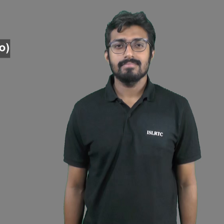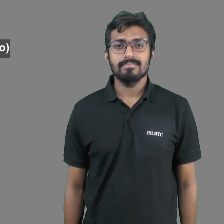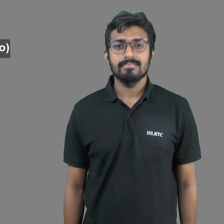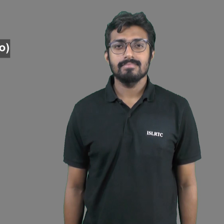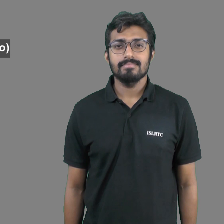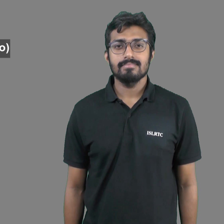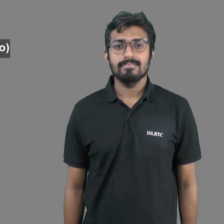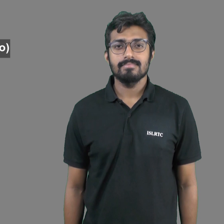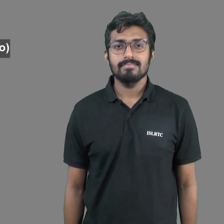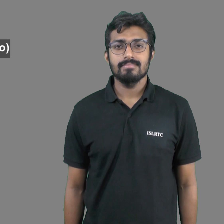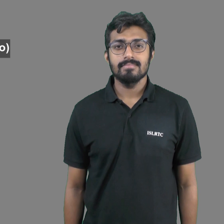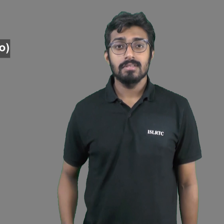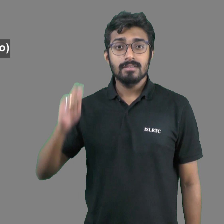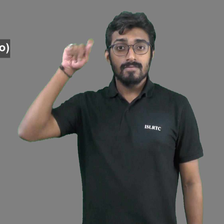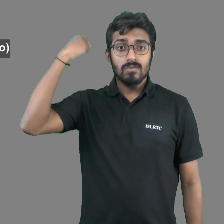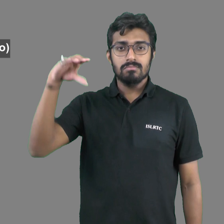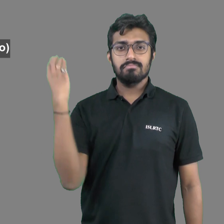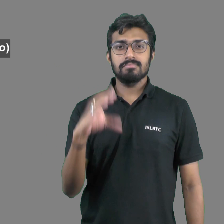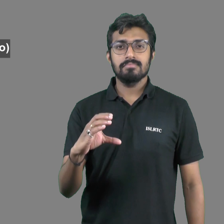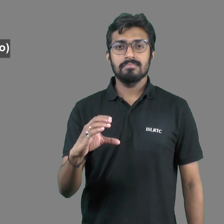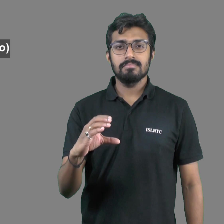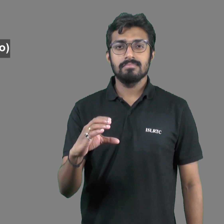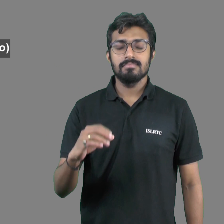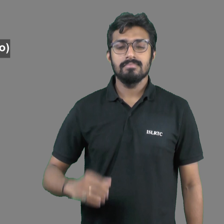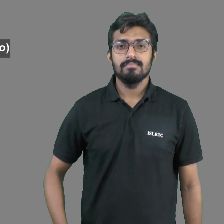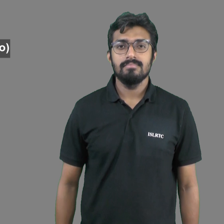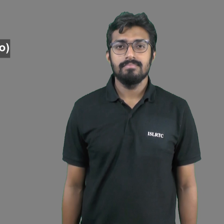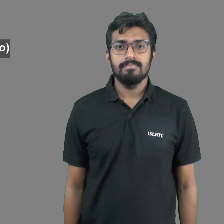Message (Video)